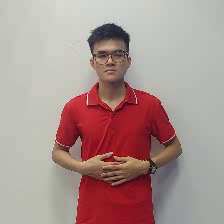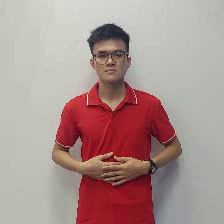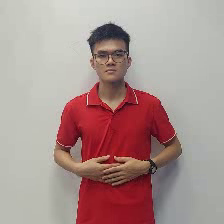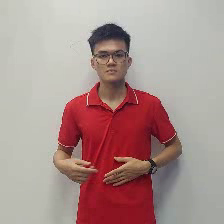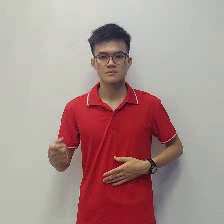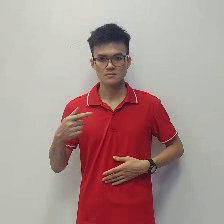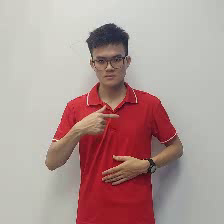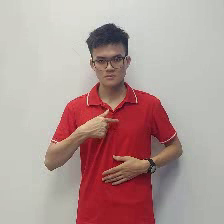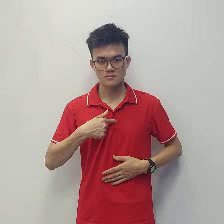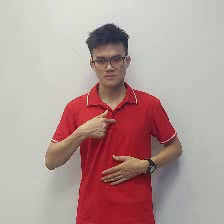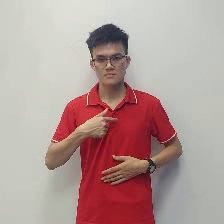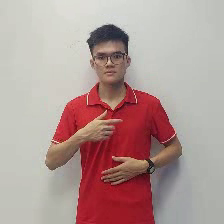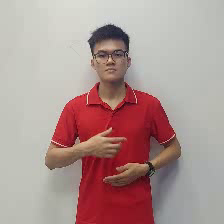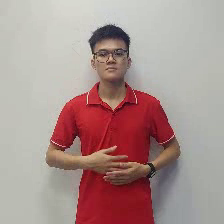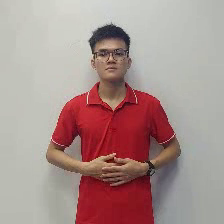Tôi